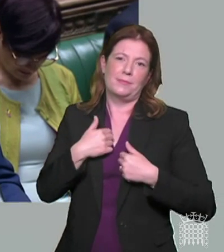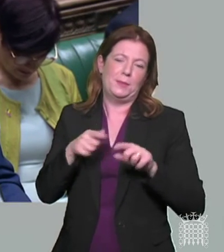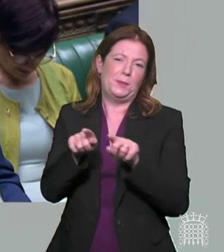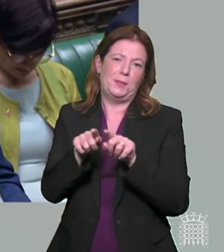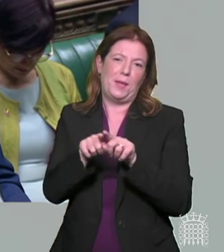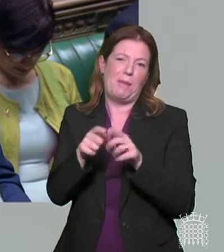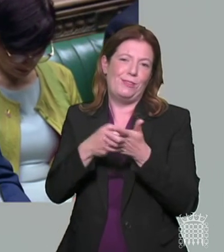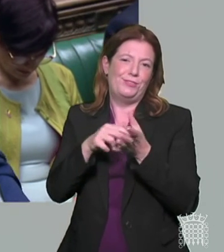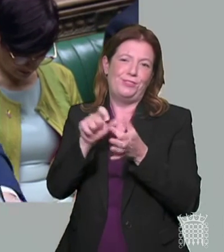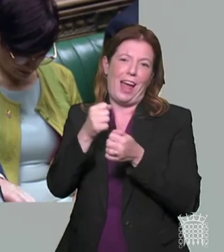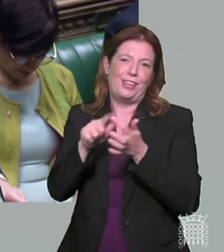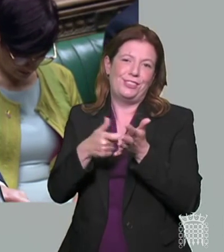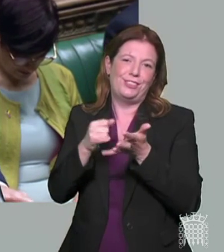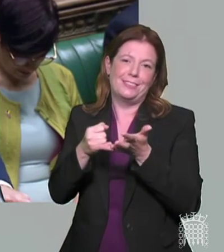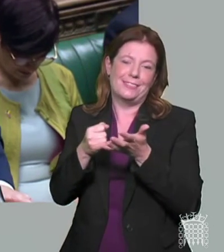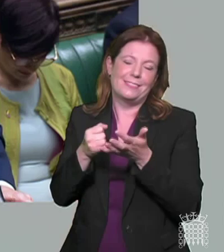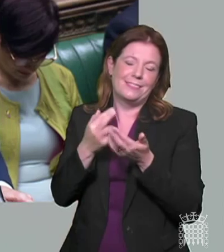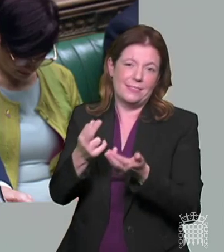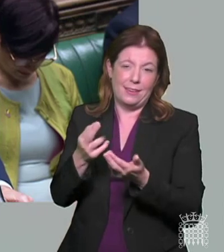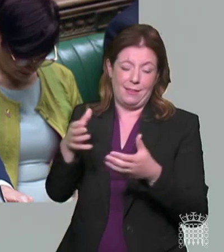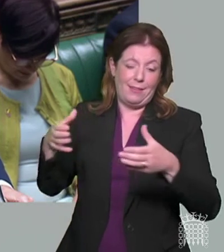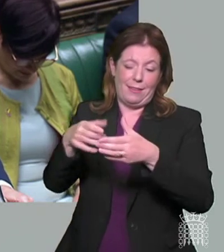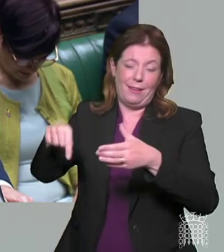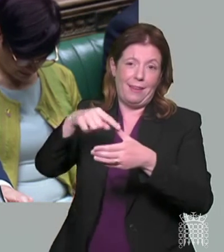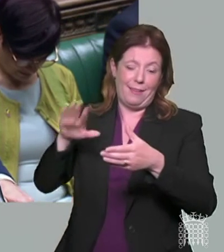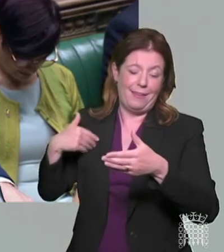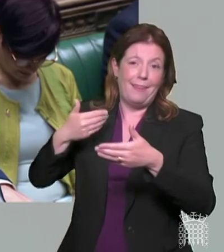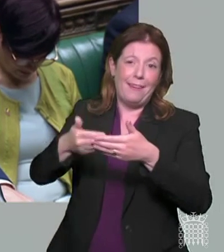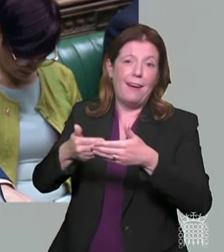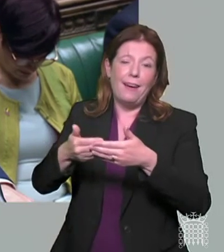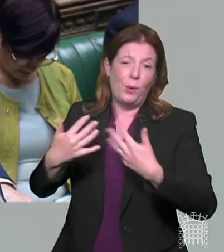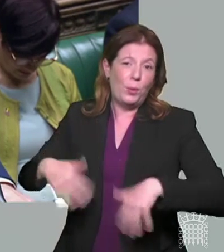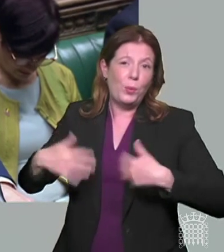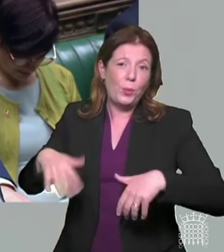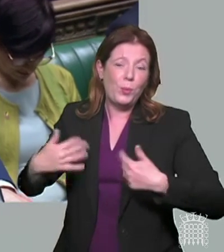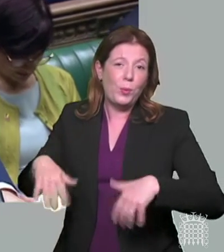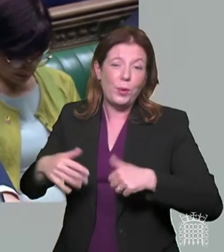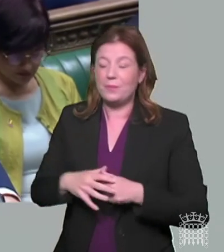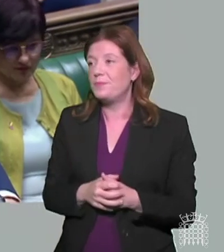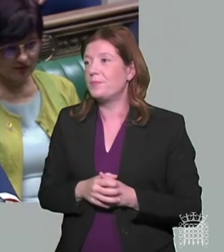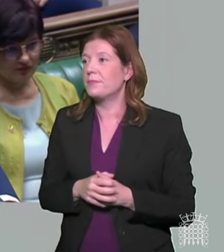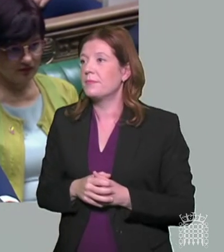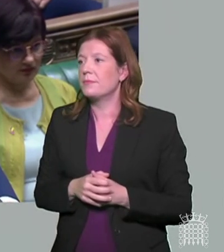It has been quite an extraordinary story for that football club over the last few years.